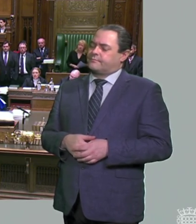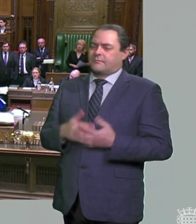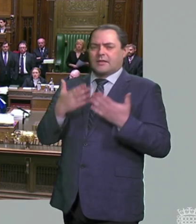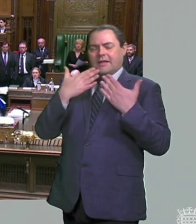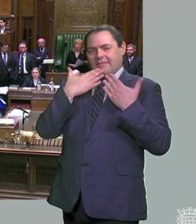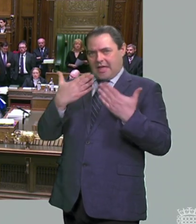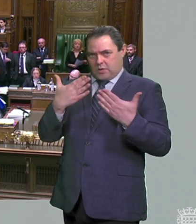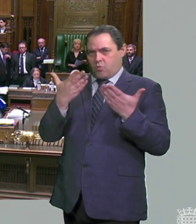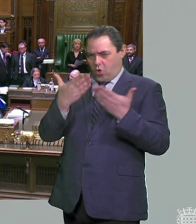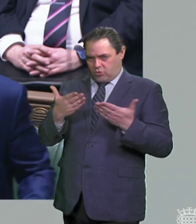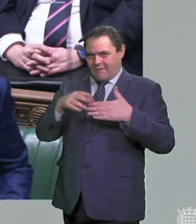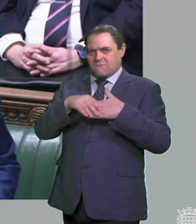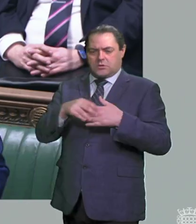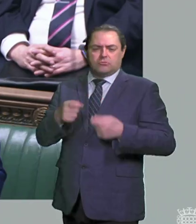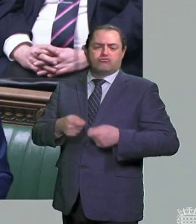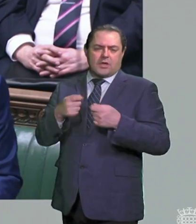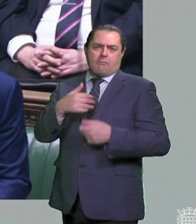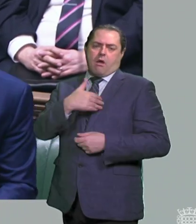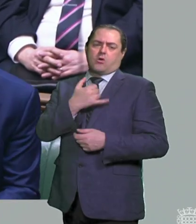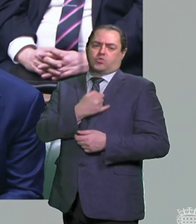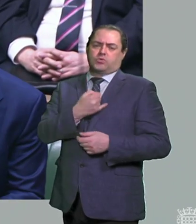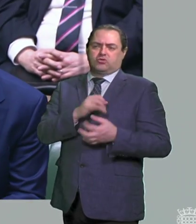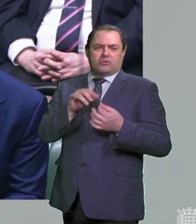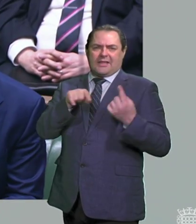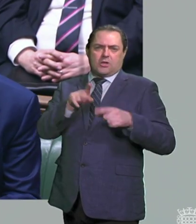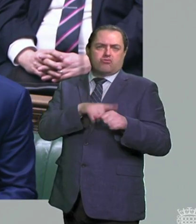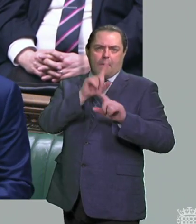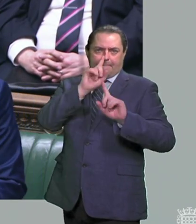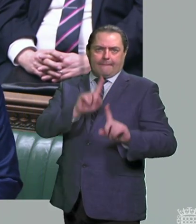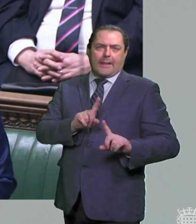I thank my honourable Friend for raising this question.